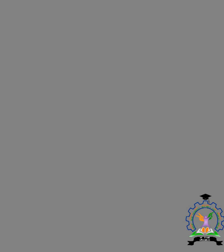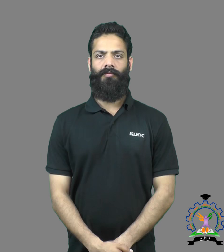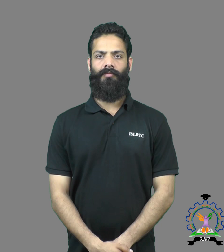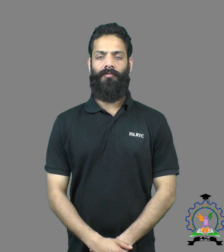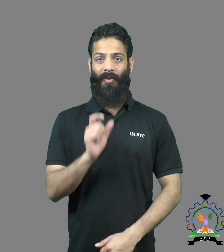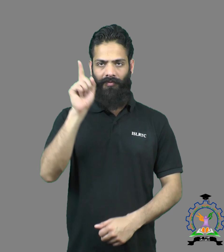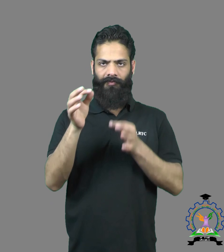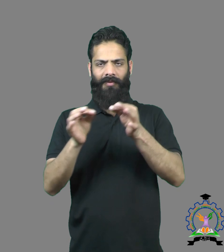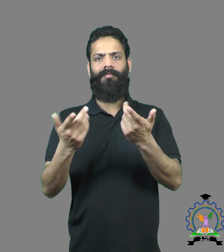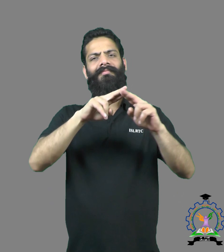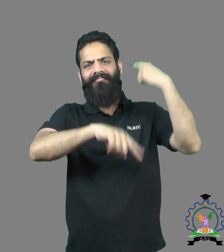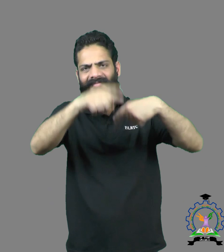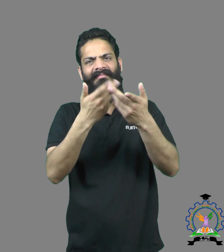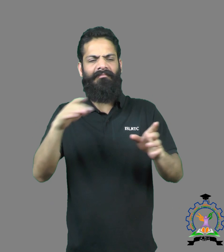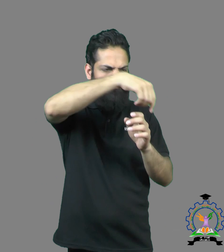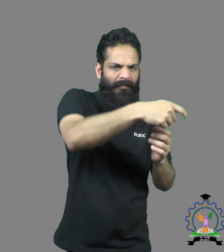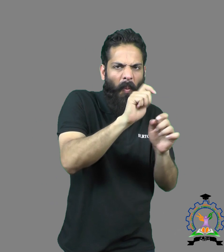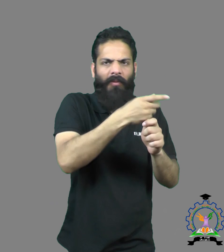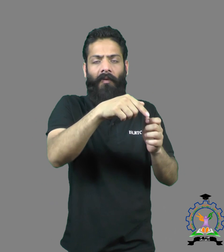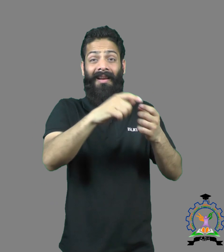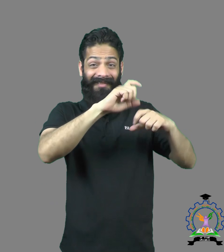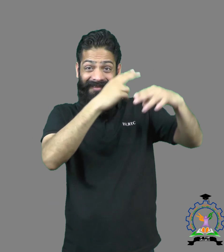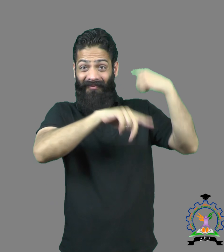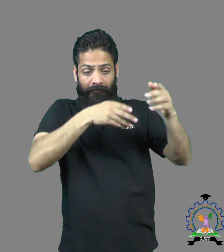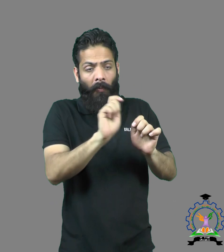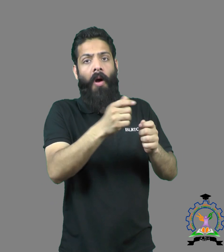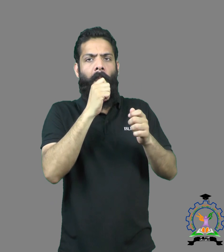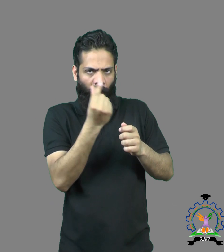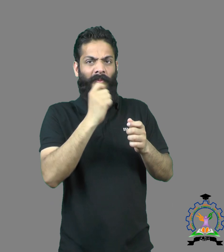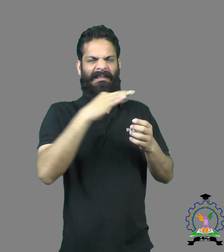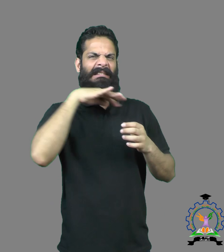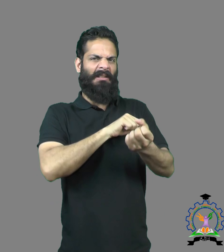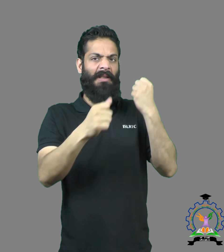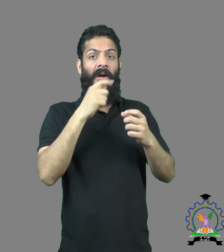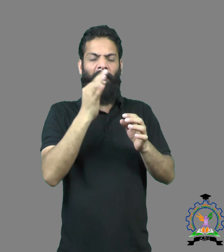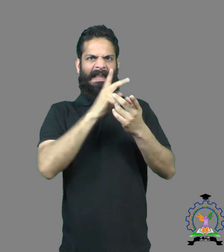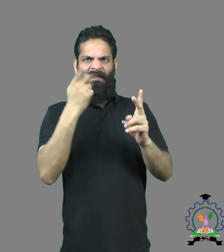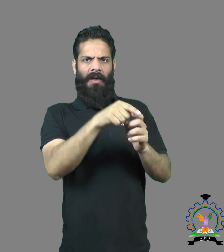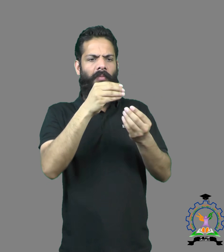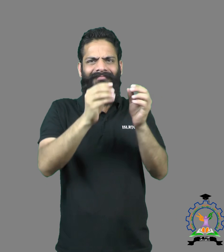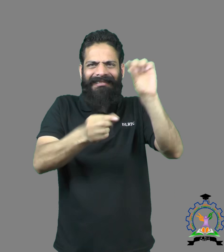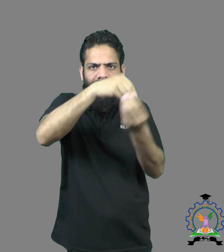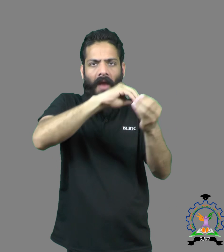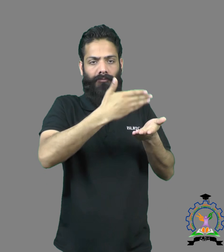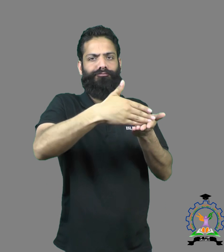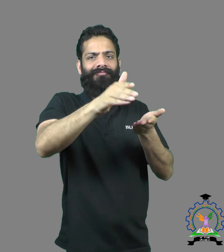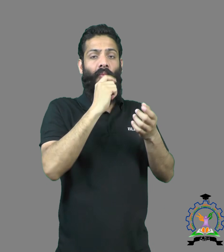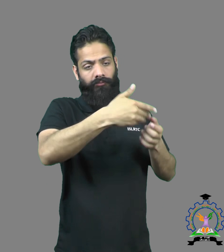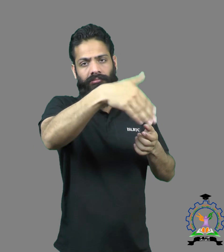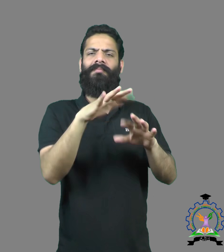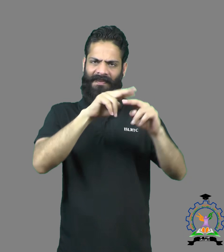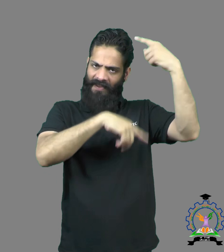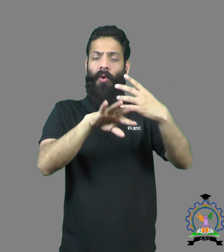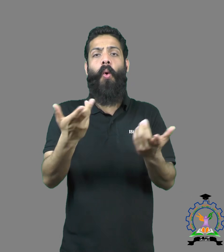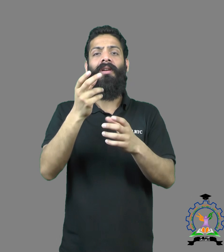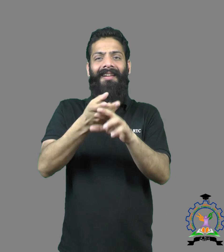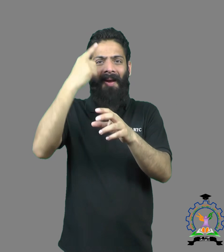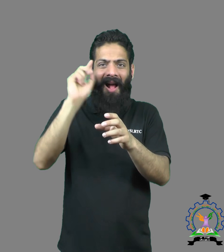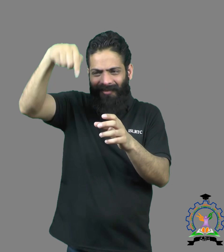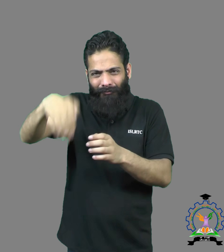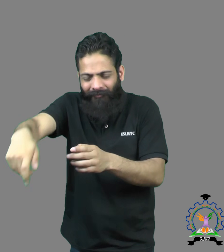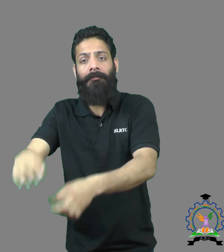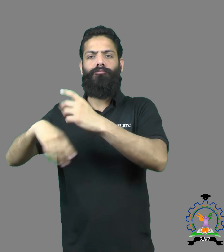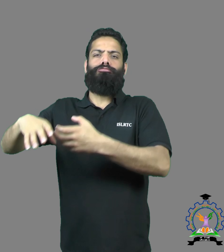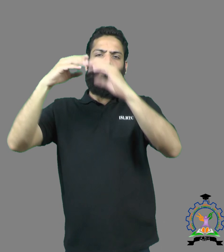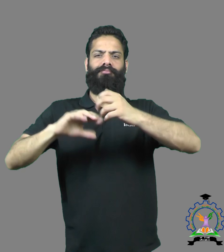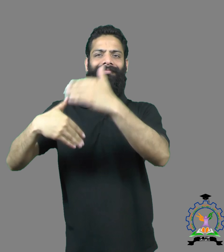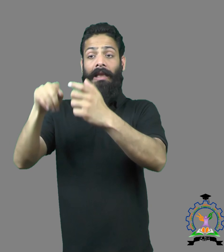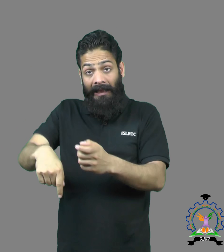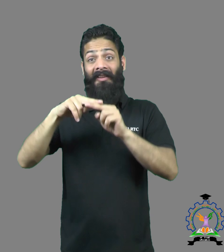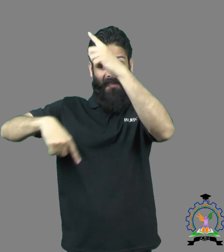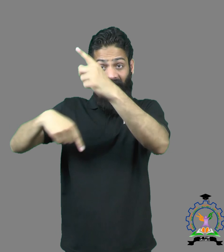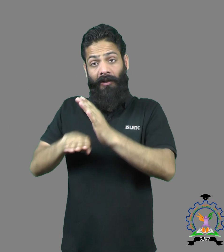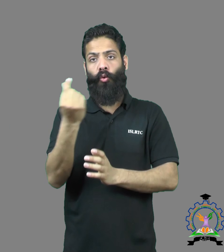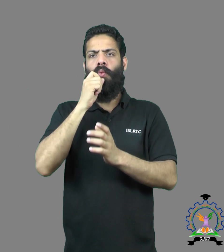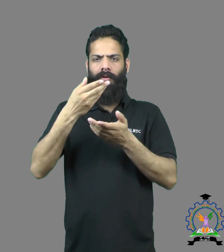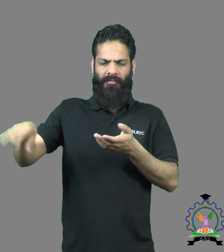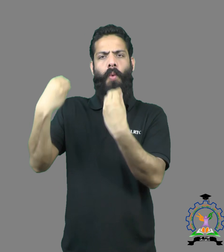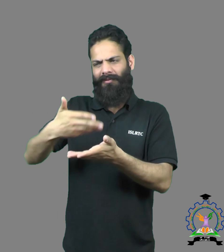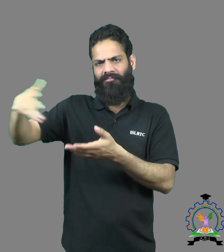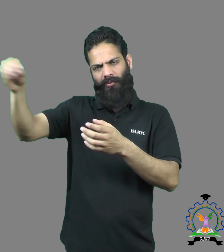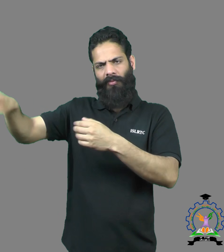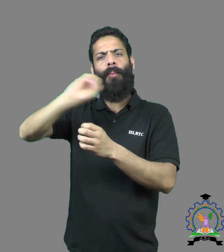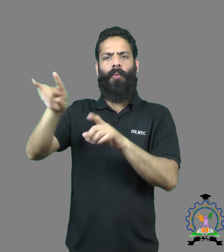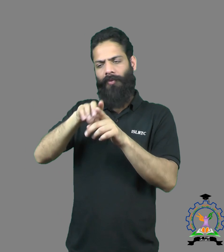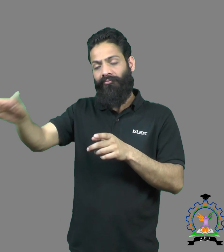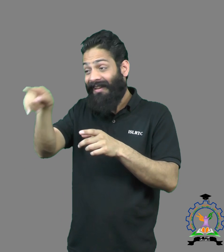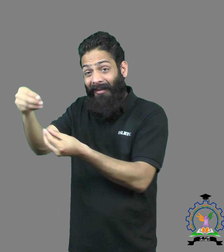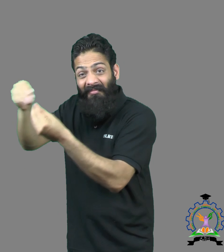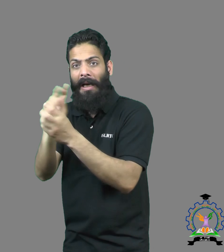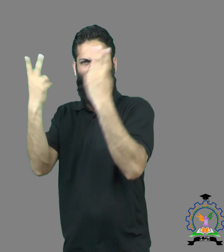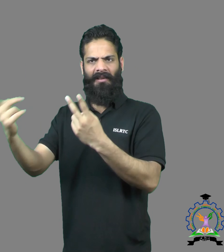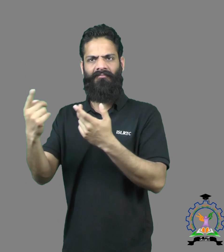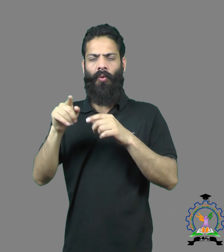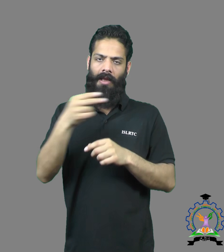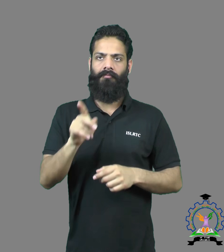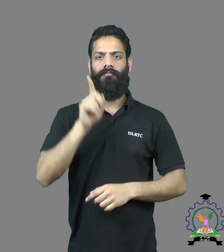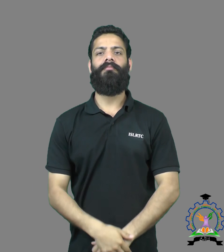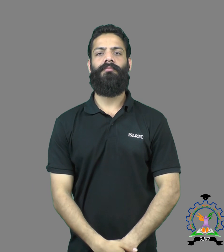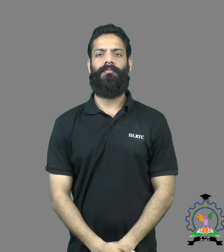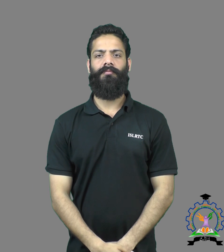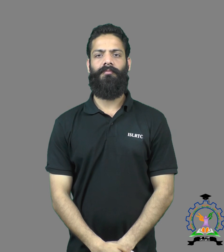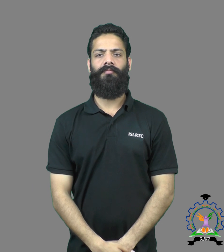Acid Mine Drainage